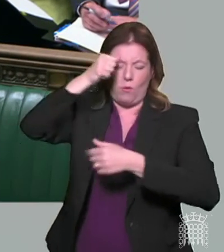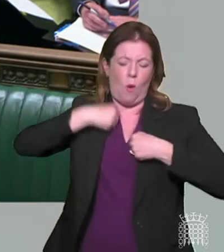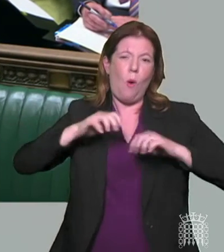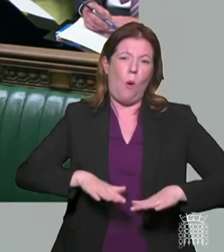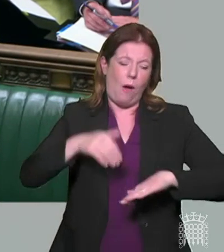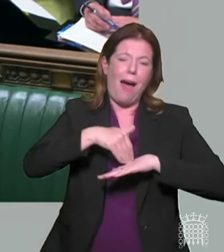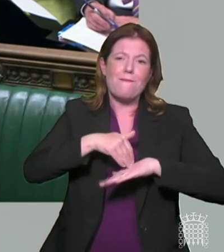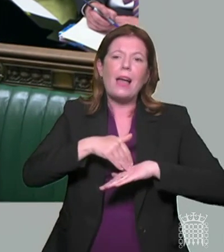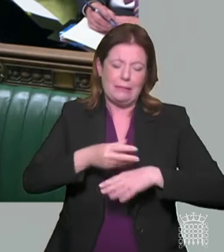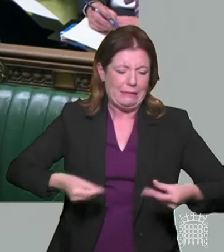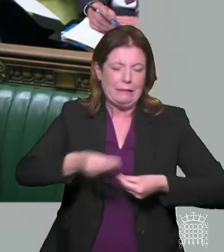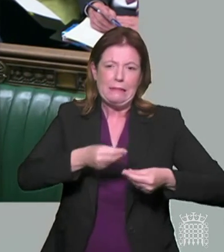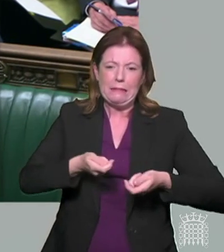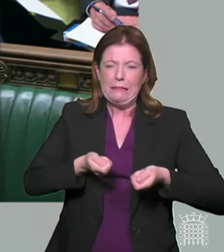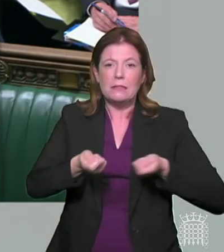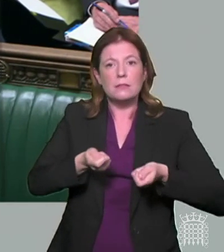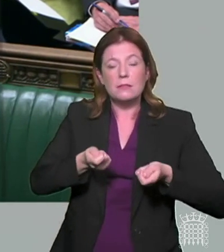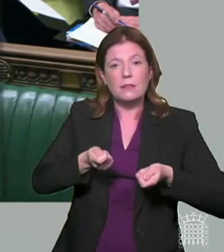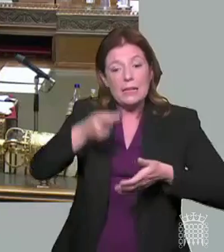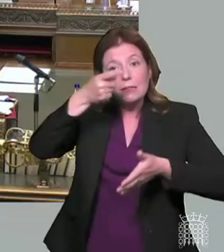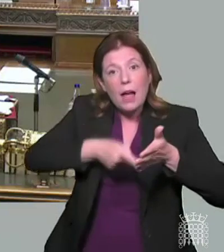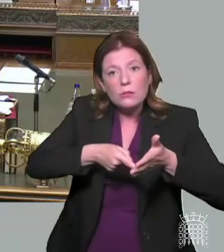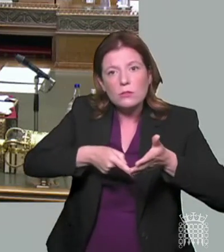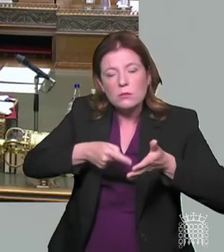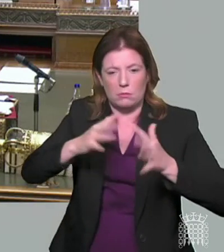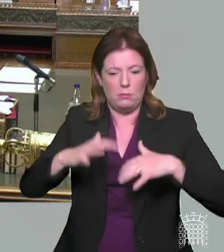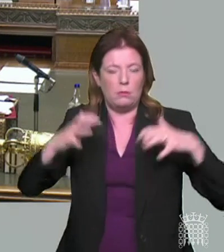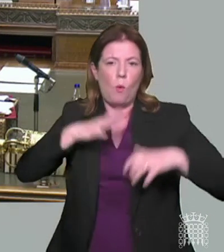Everybody in this House voted for those sanctions.